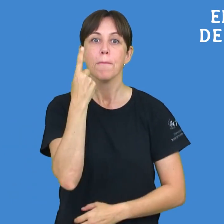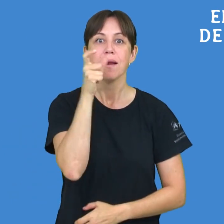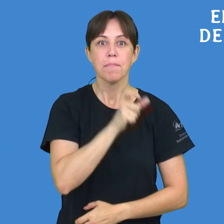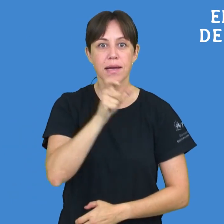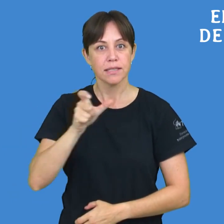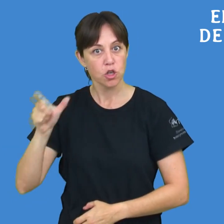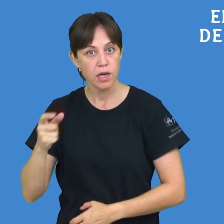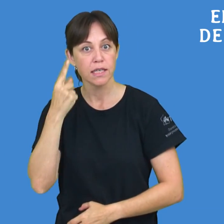persona